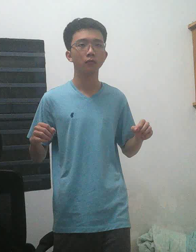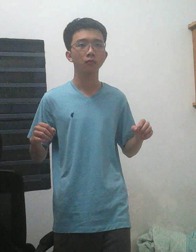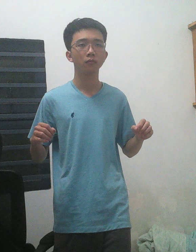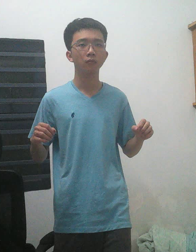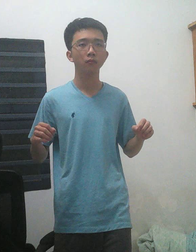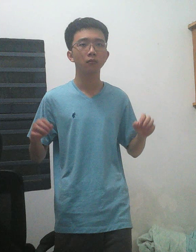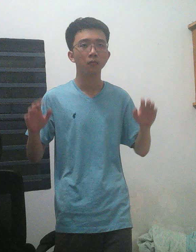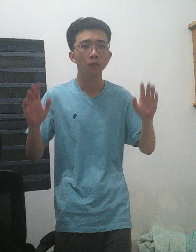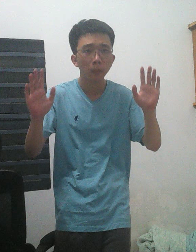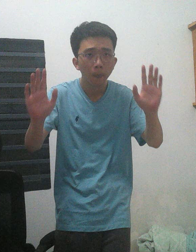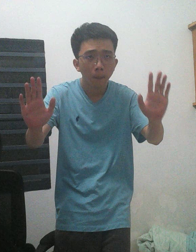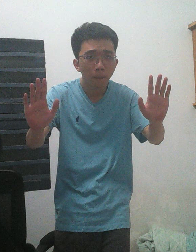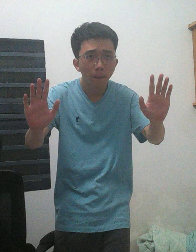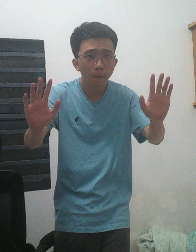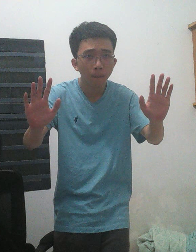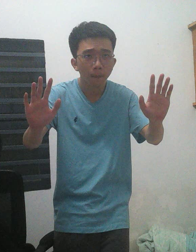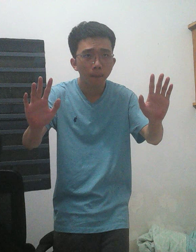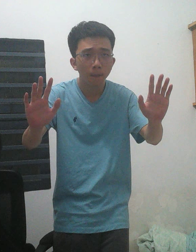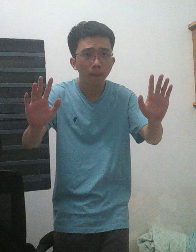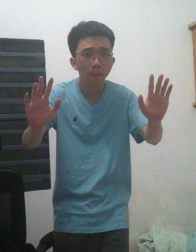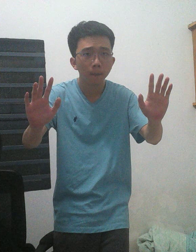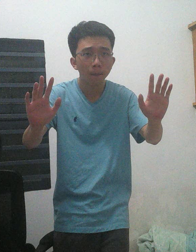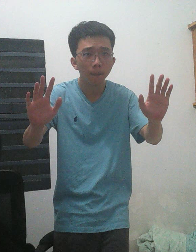dung lai